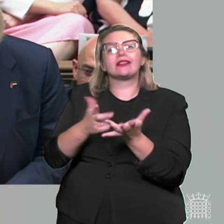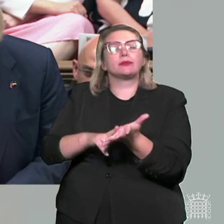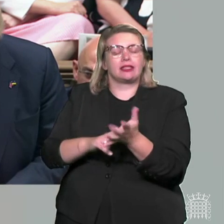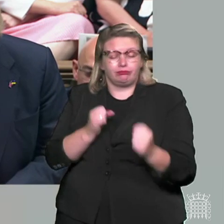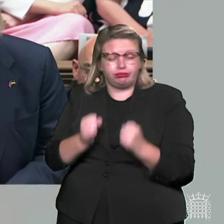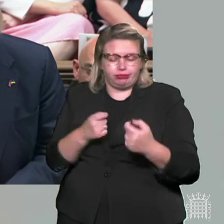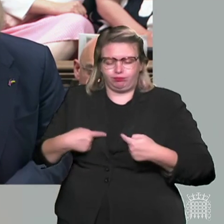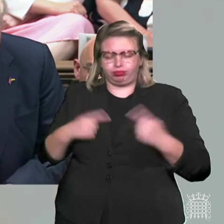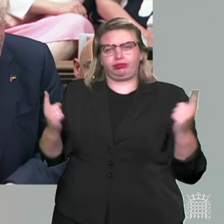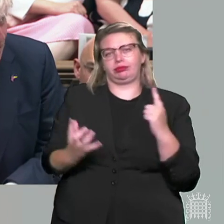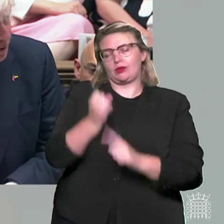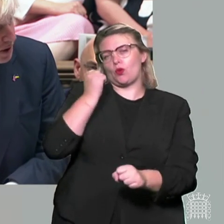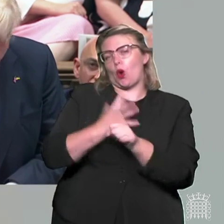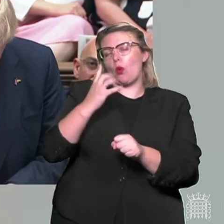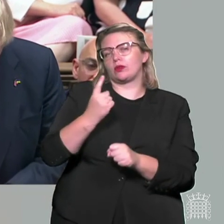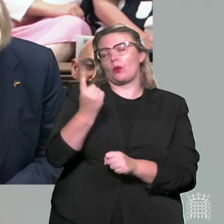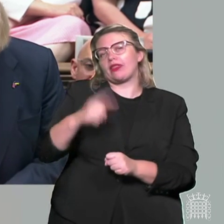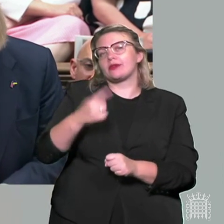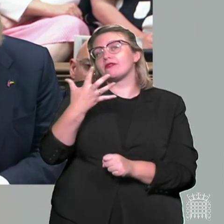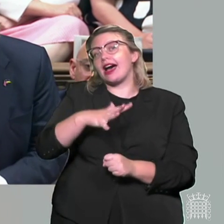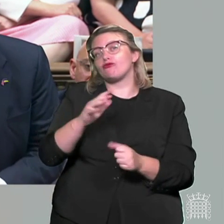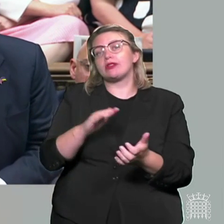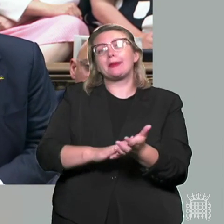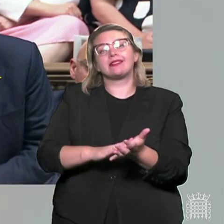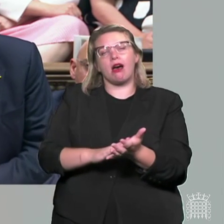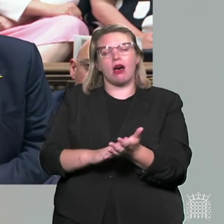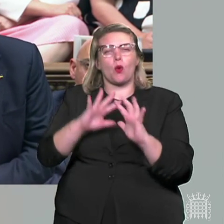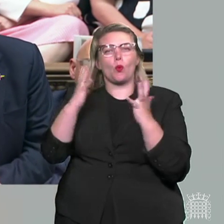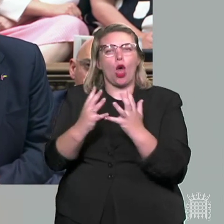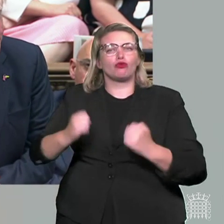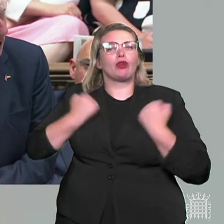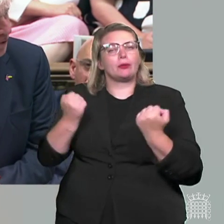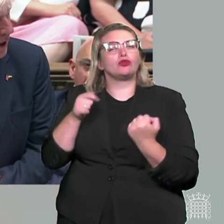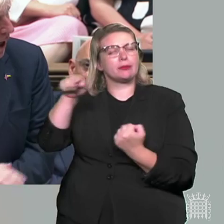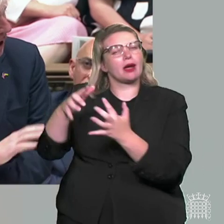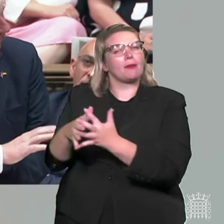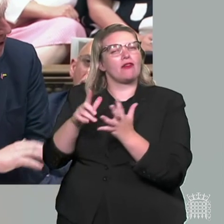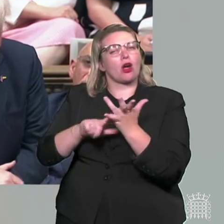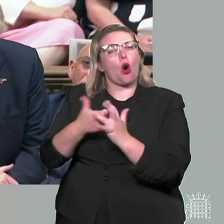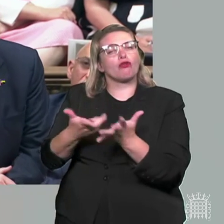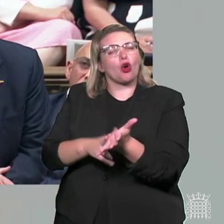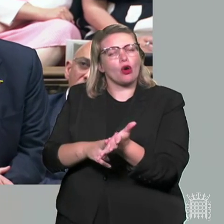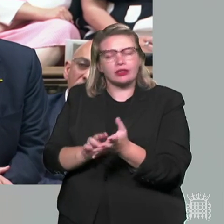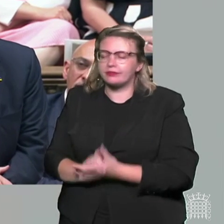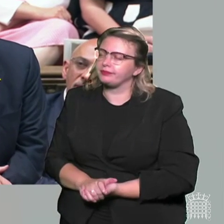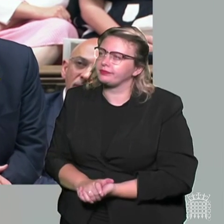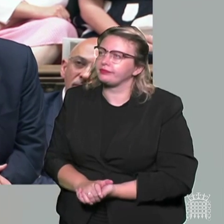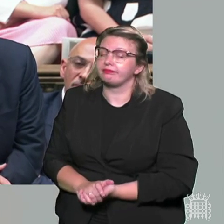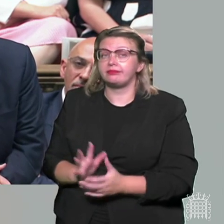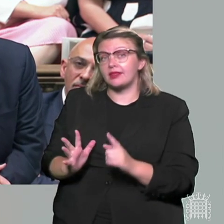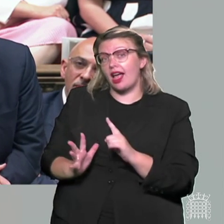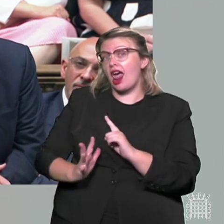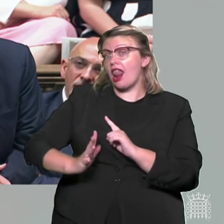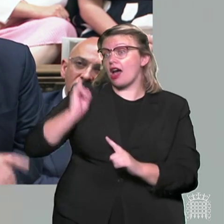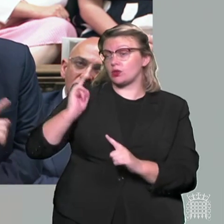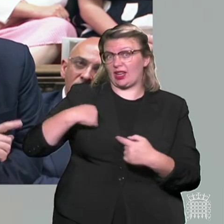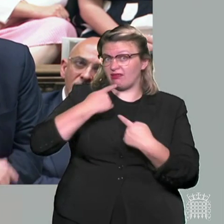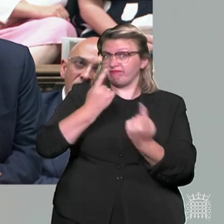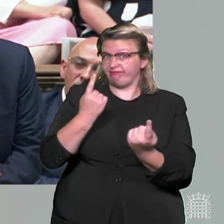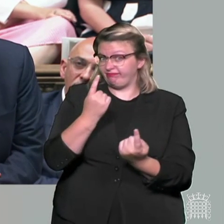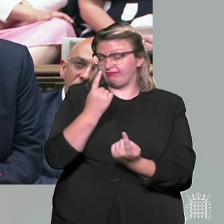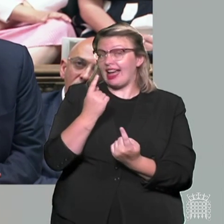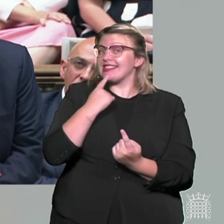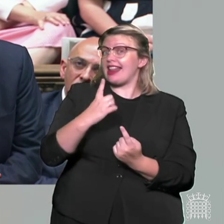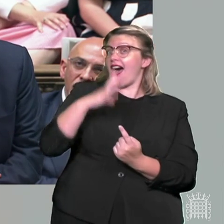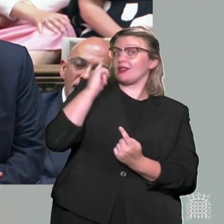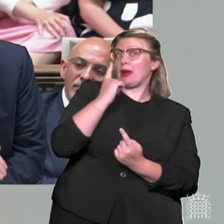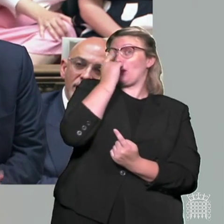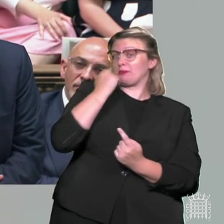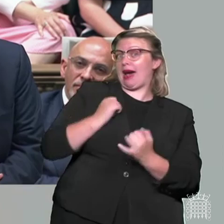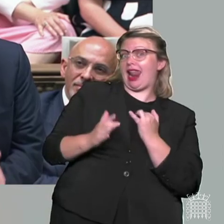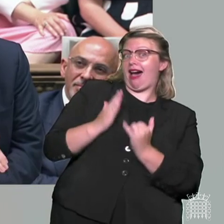As you rightly say, Mr Speaker, last week I told the House that last week’s PMQs was possibly my last.